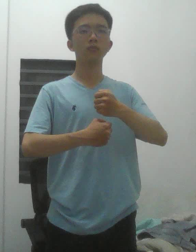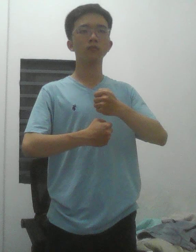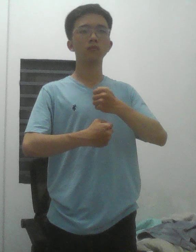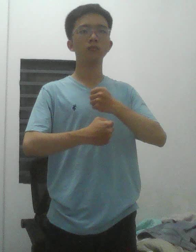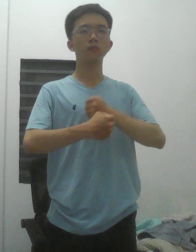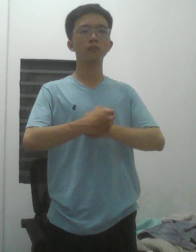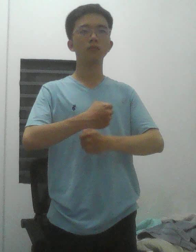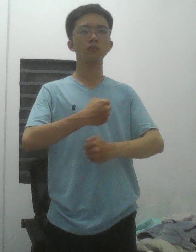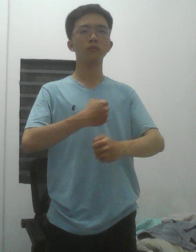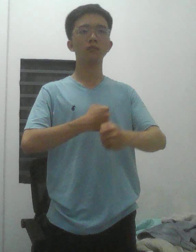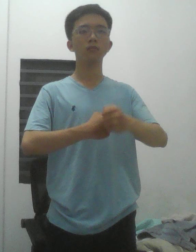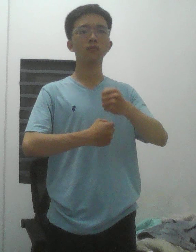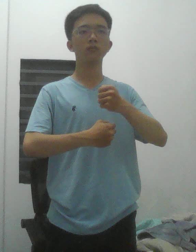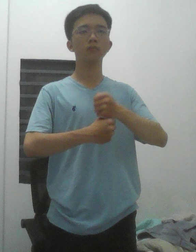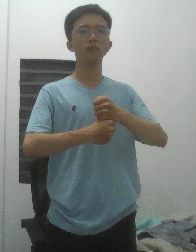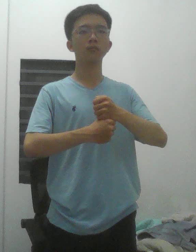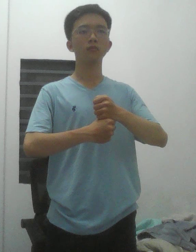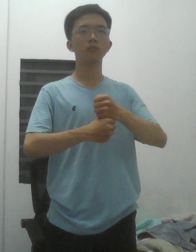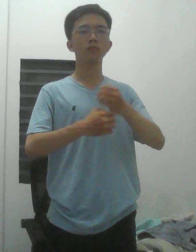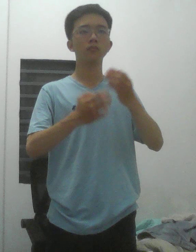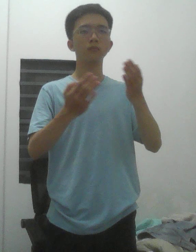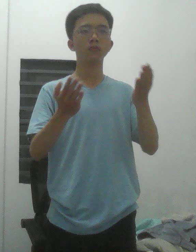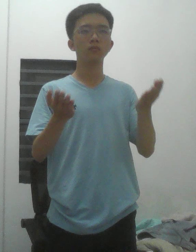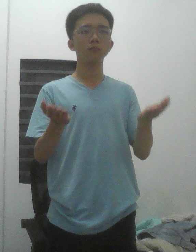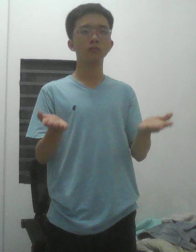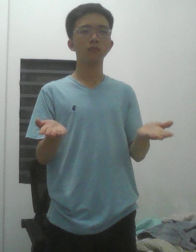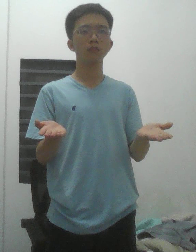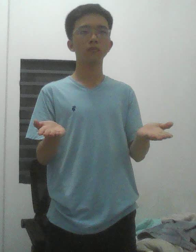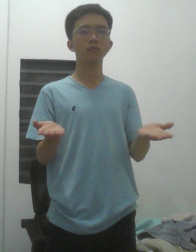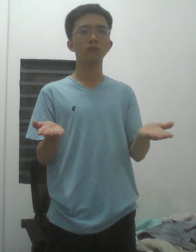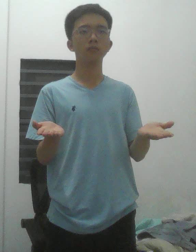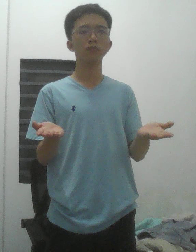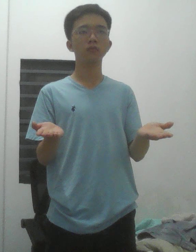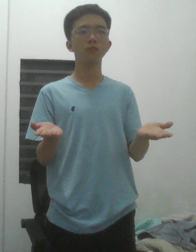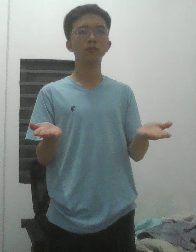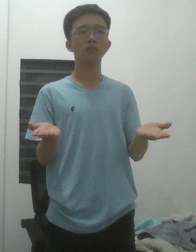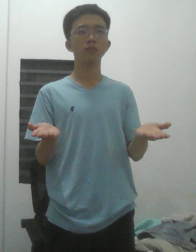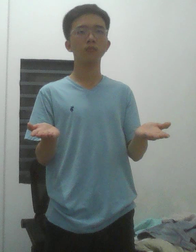nam nay